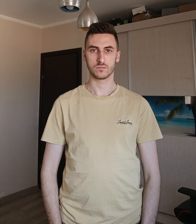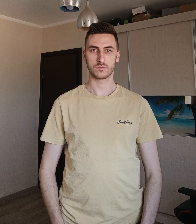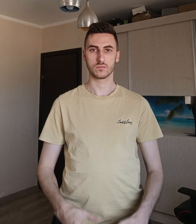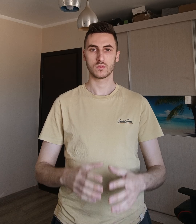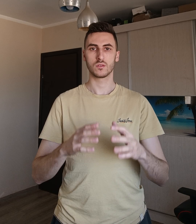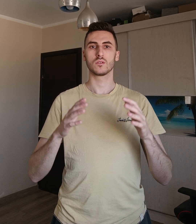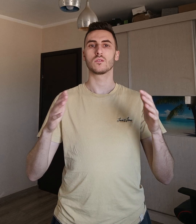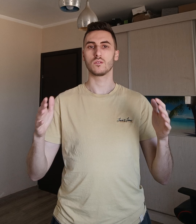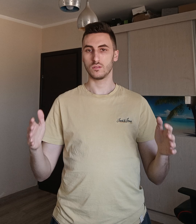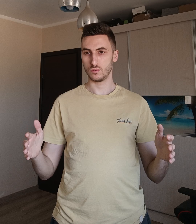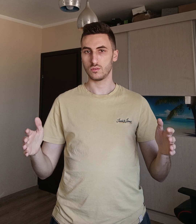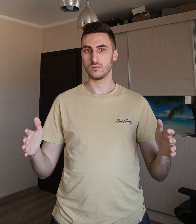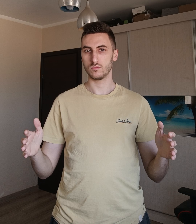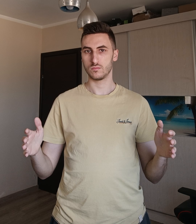גדול